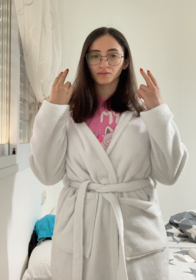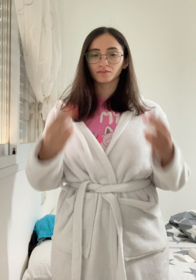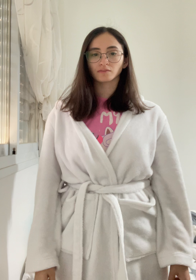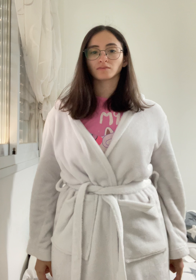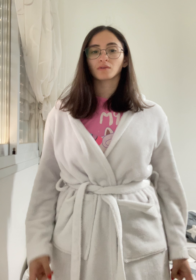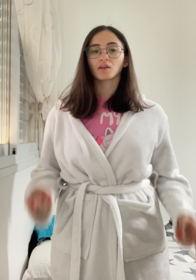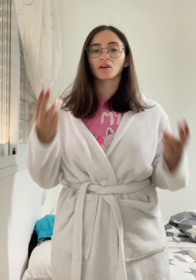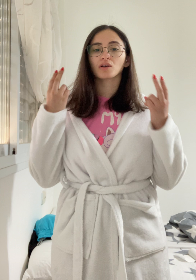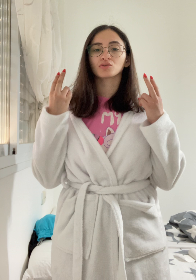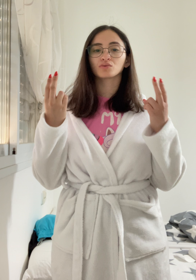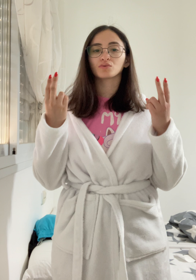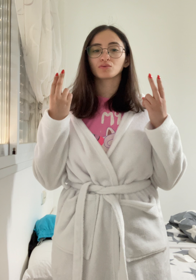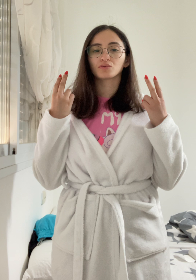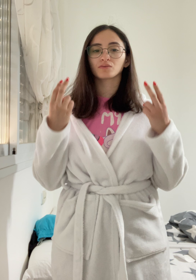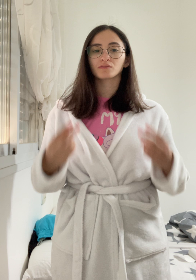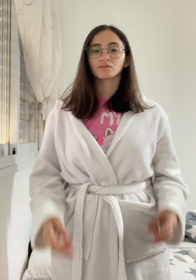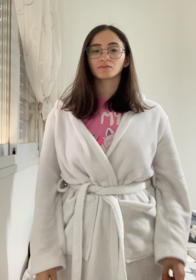חשוב